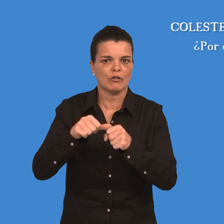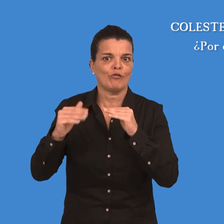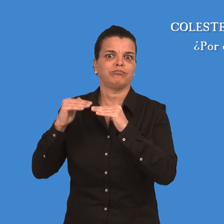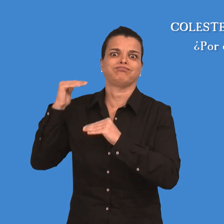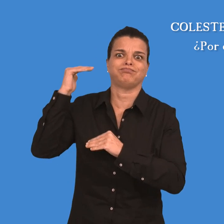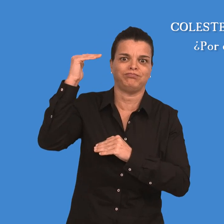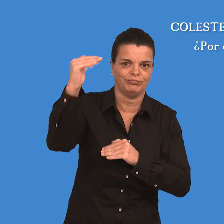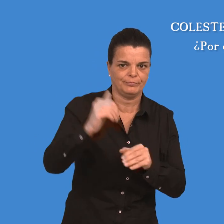superior